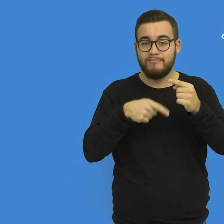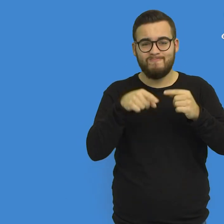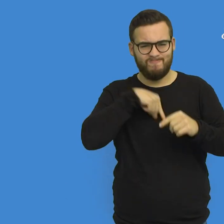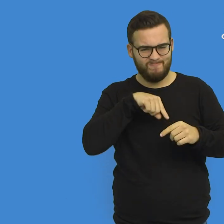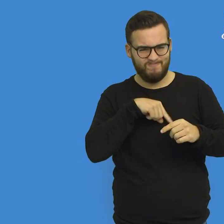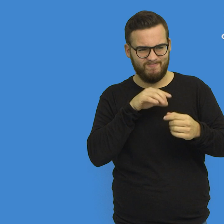sentir